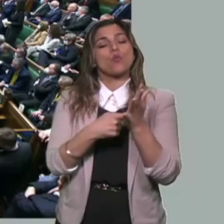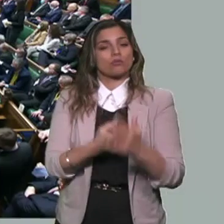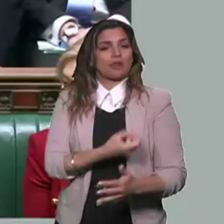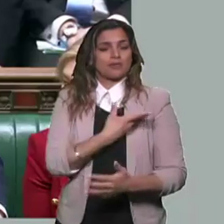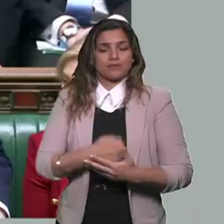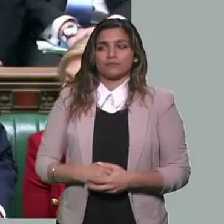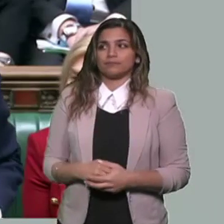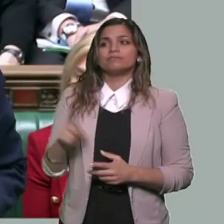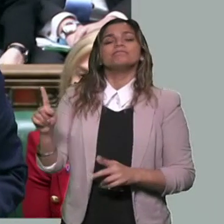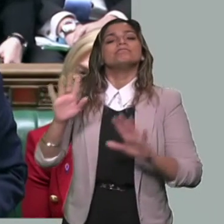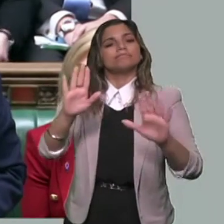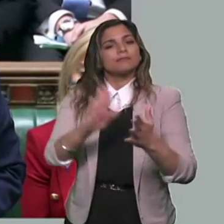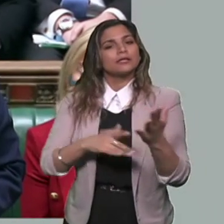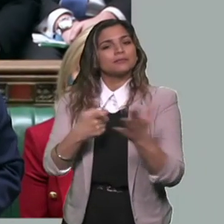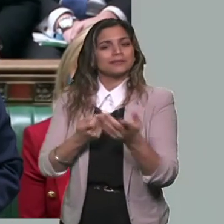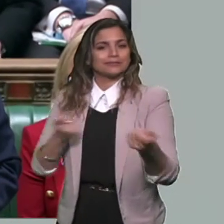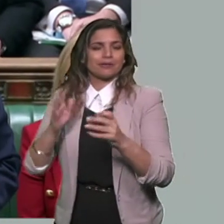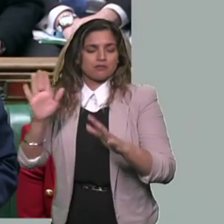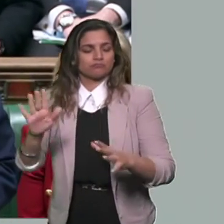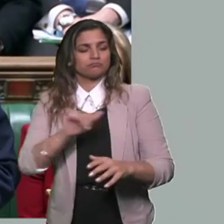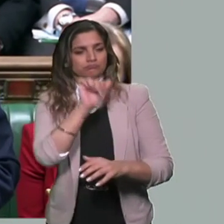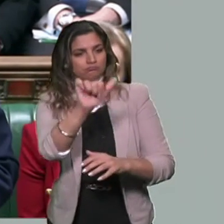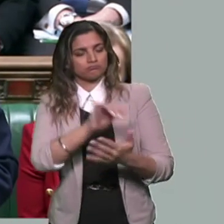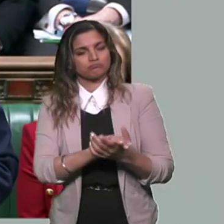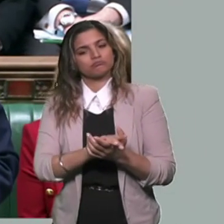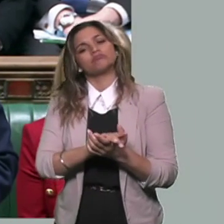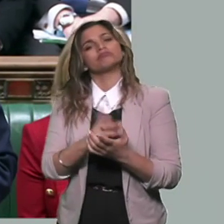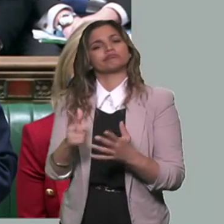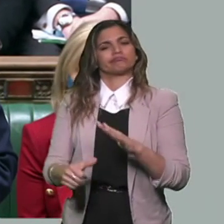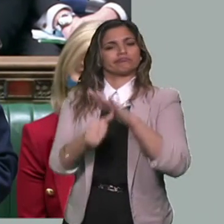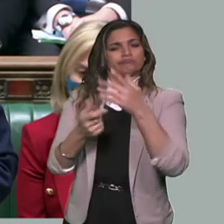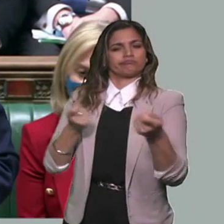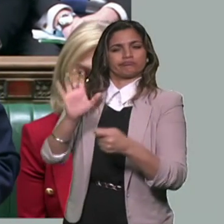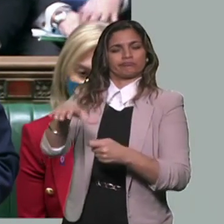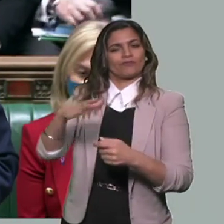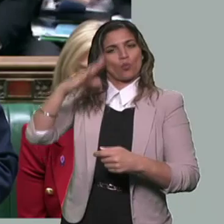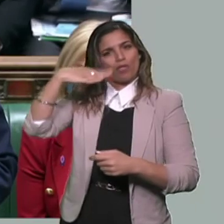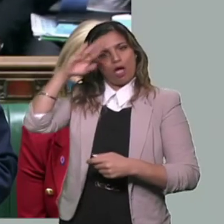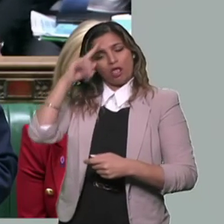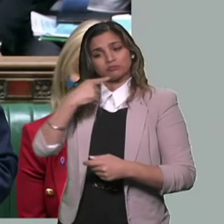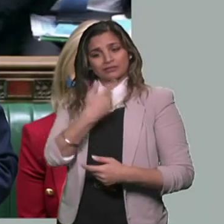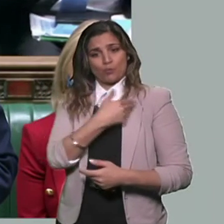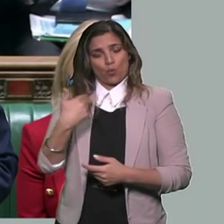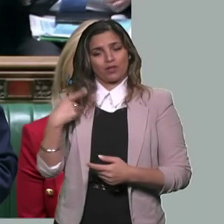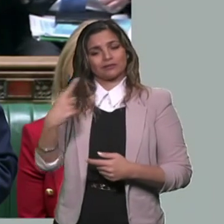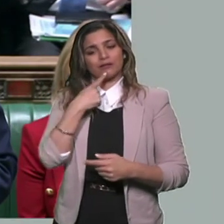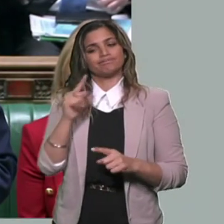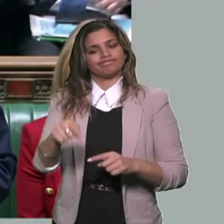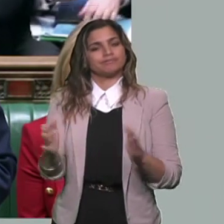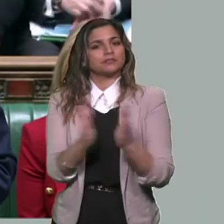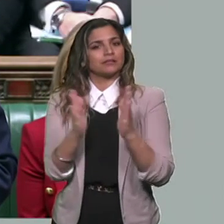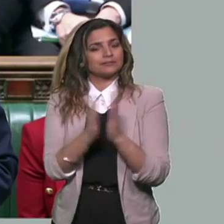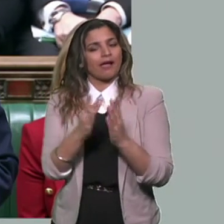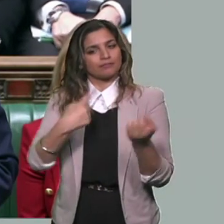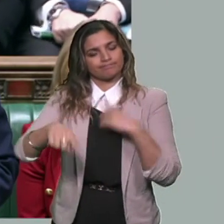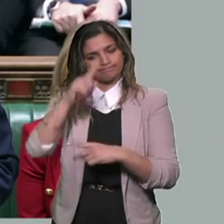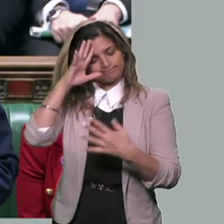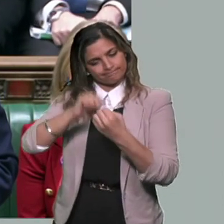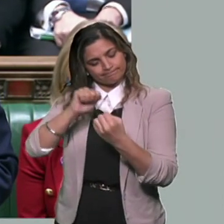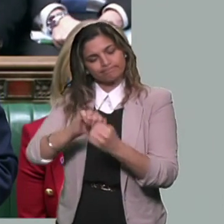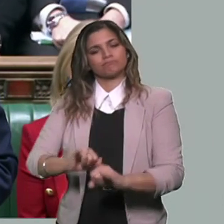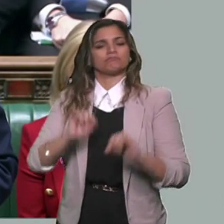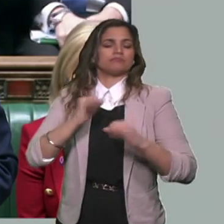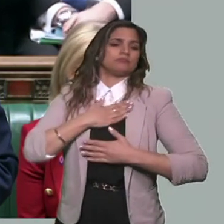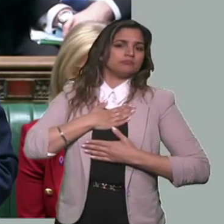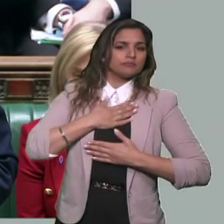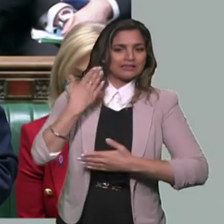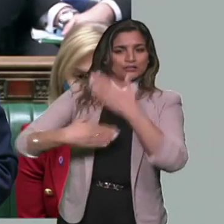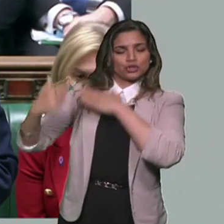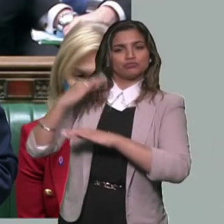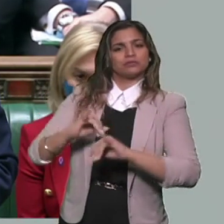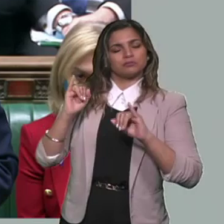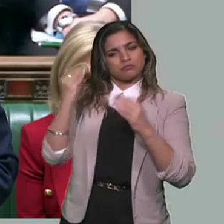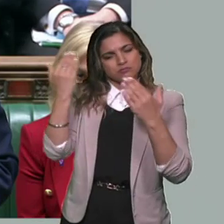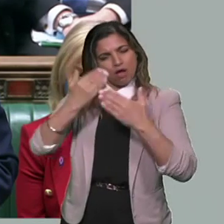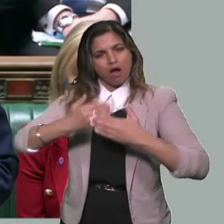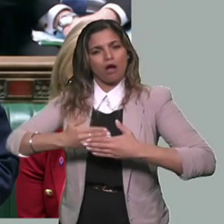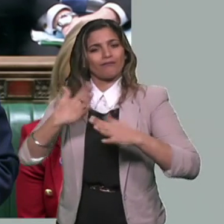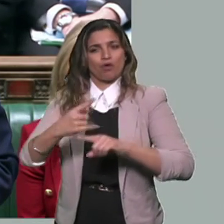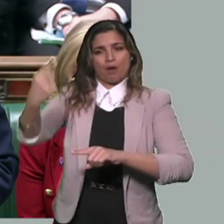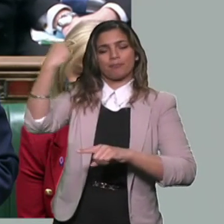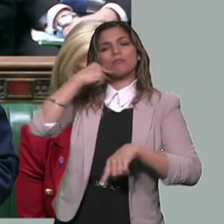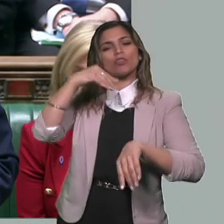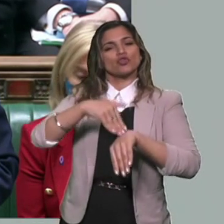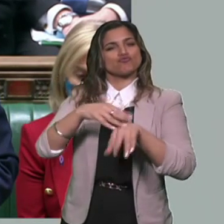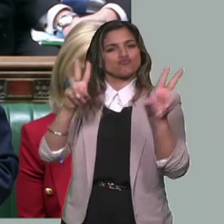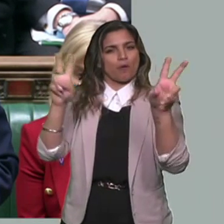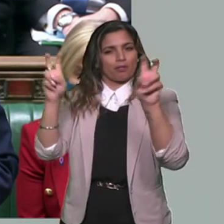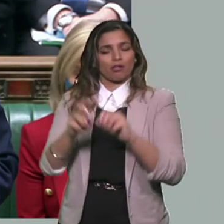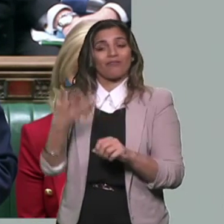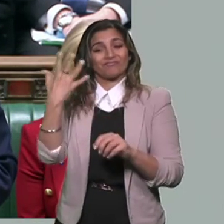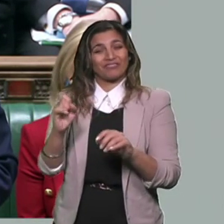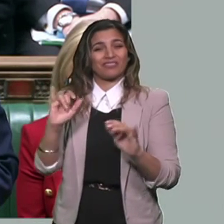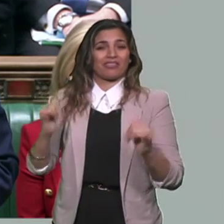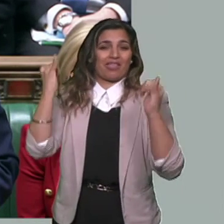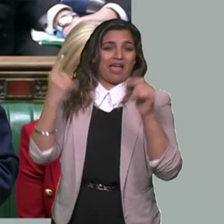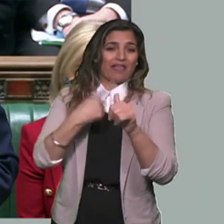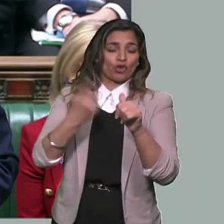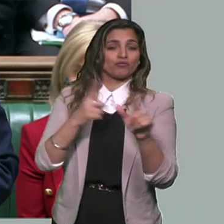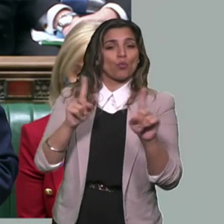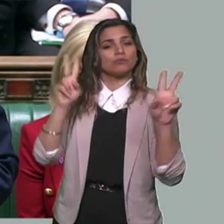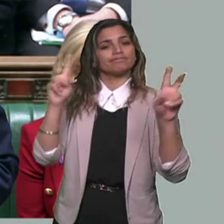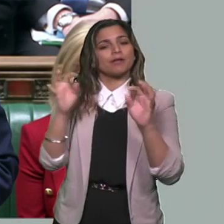As my right honourable Friend the Secretary of State for Northern Ireland remarked to the House earlier this morning, this Sunday marks a tragic day in our history, one of the darkest days of the troubles: the 50th anniversary of Bloody Sunday.